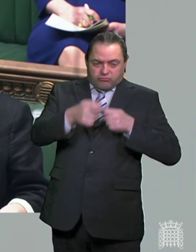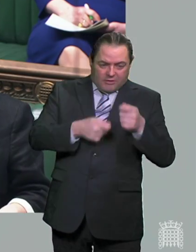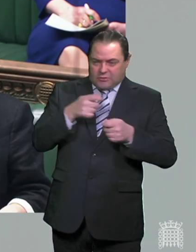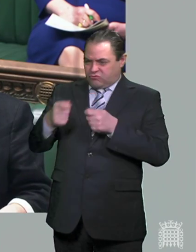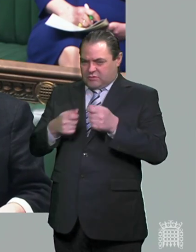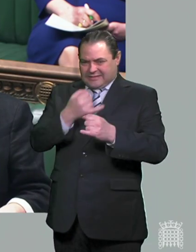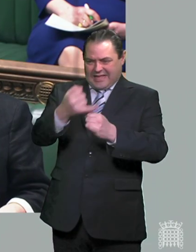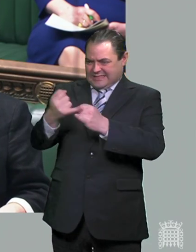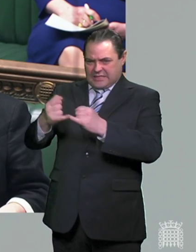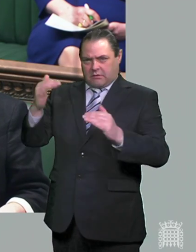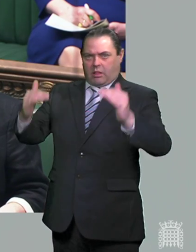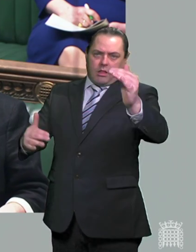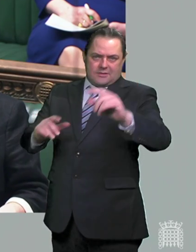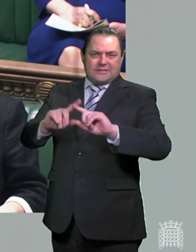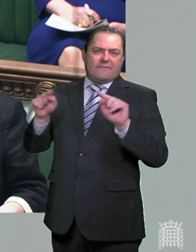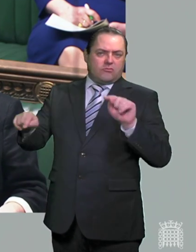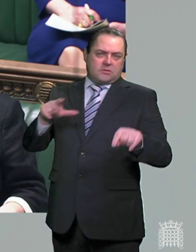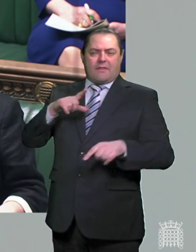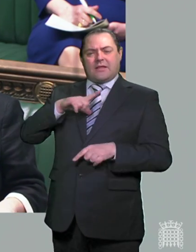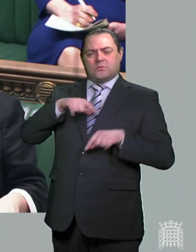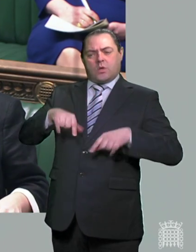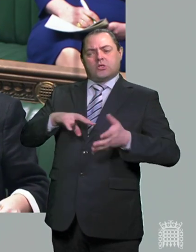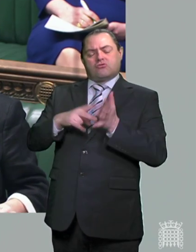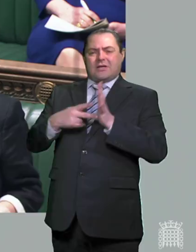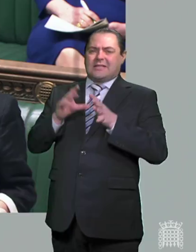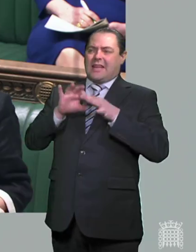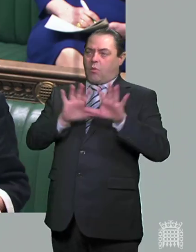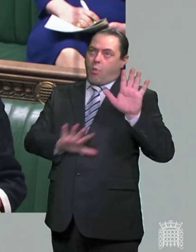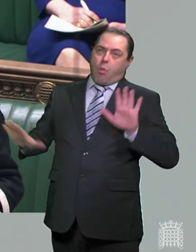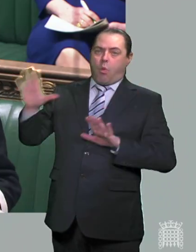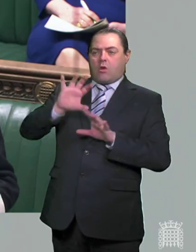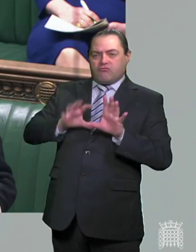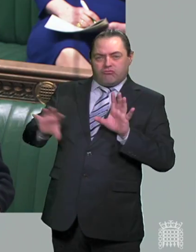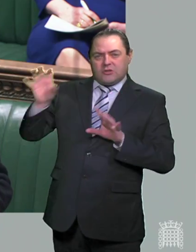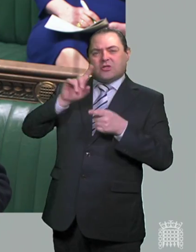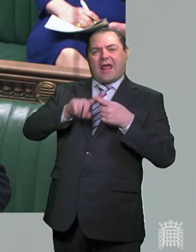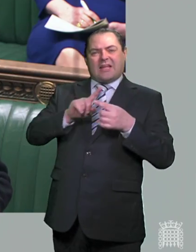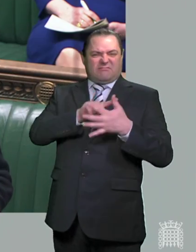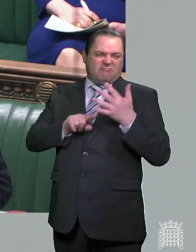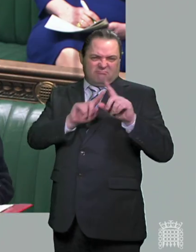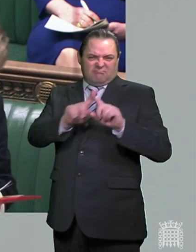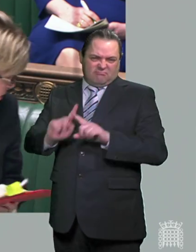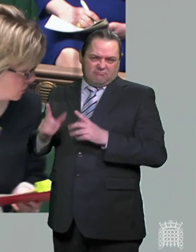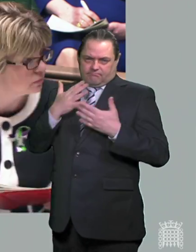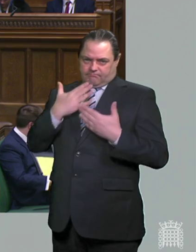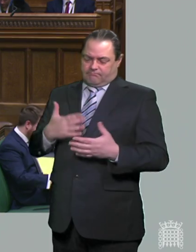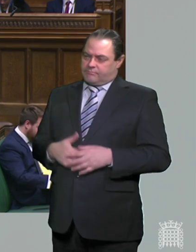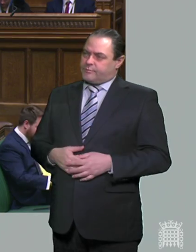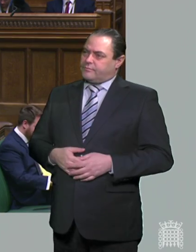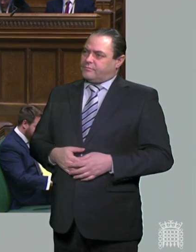The major conditions strategy that we are launching will therefore apply a geographical lens to end the disparities in health outcomes across England.